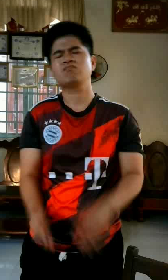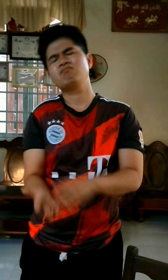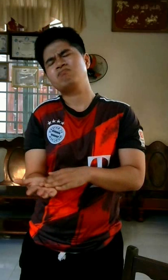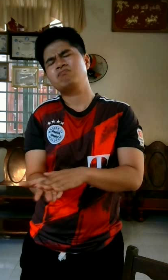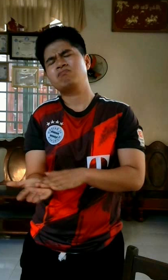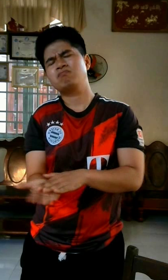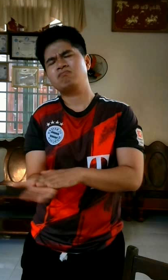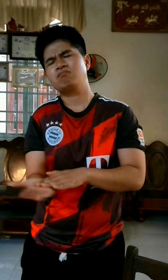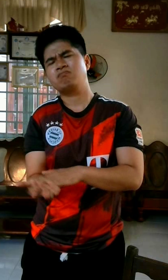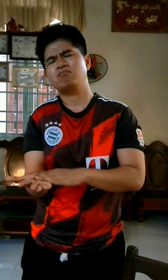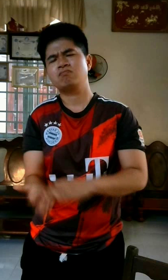xin loi